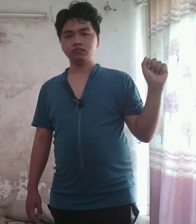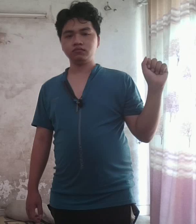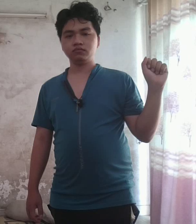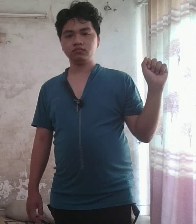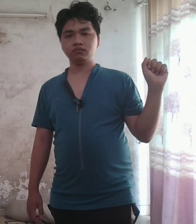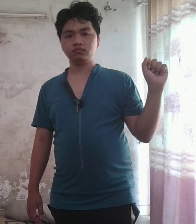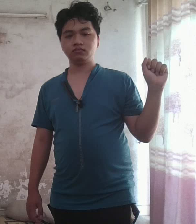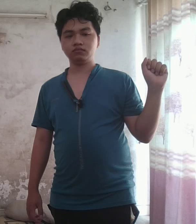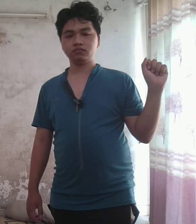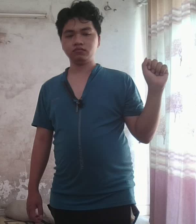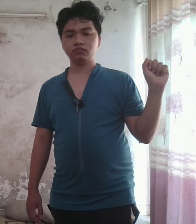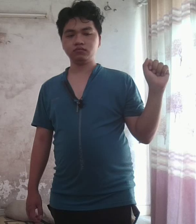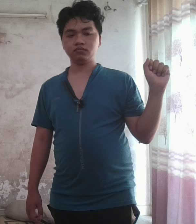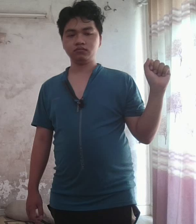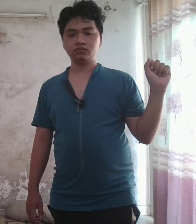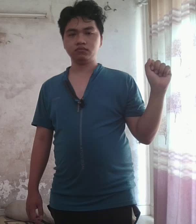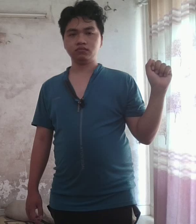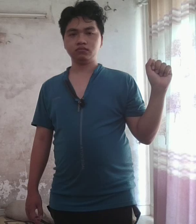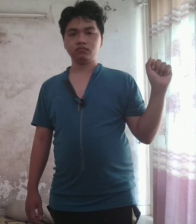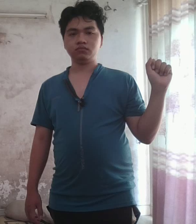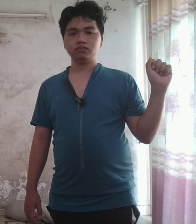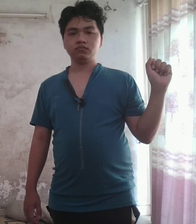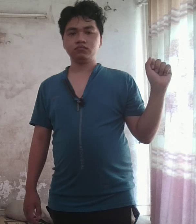a